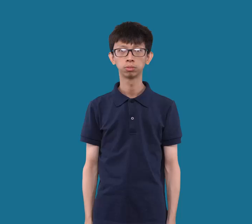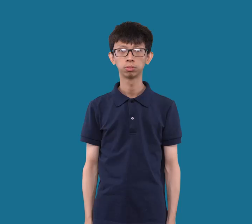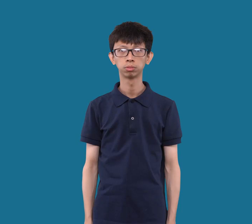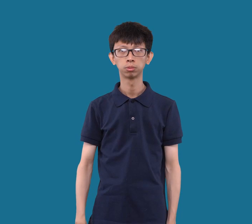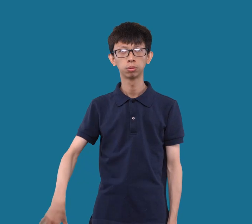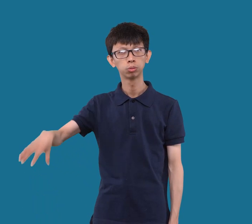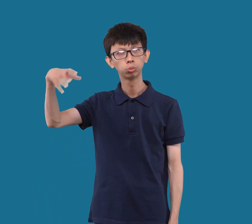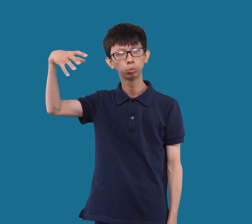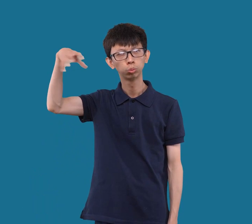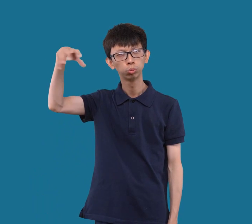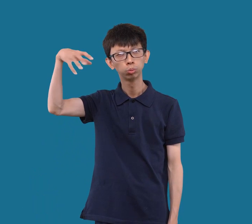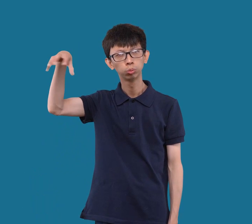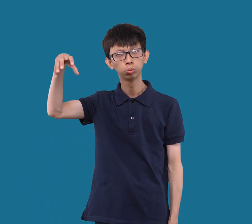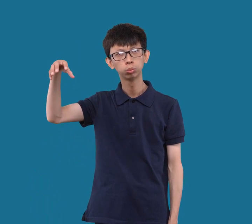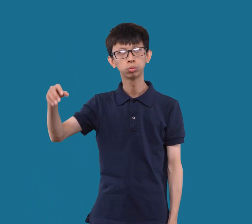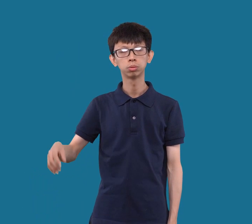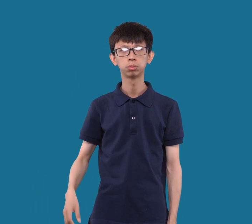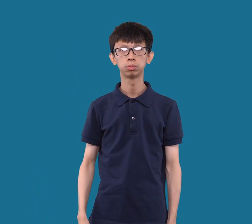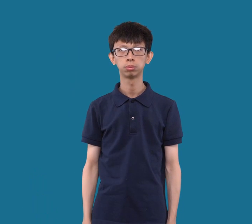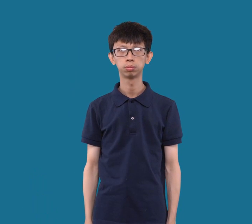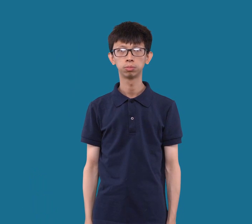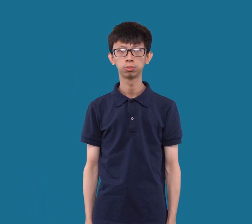chuông